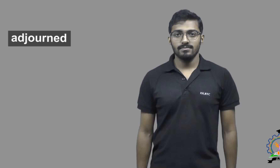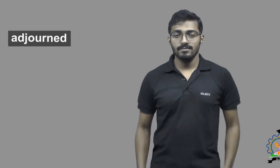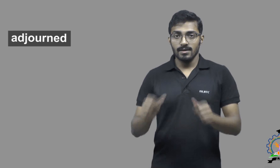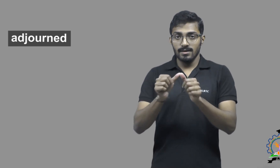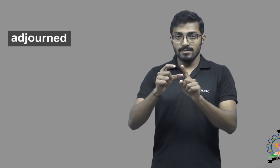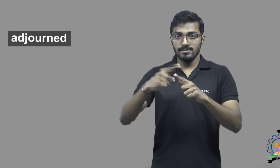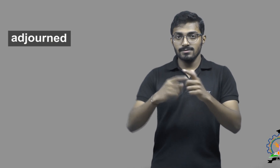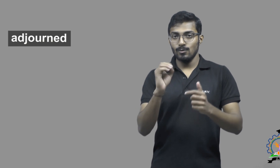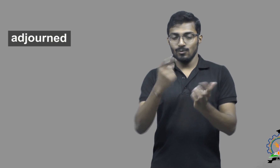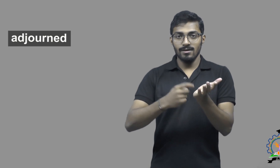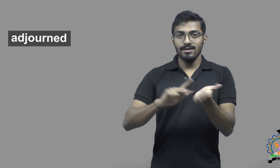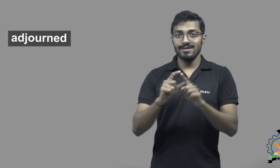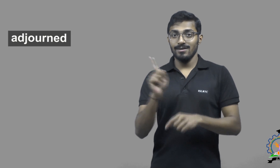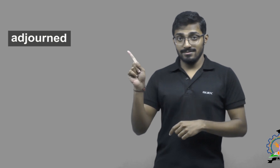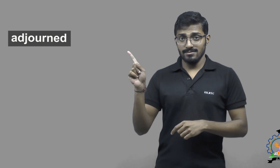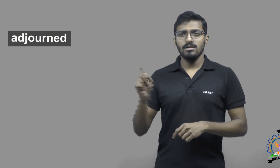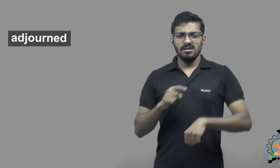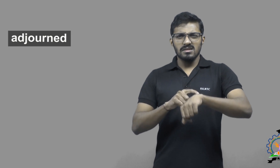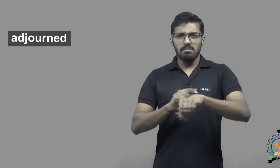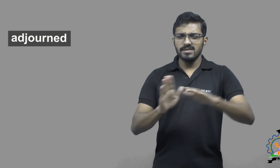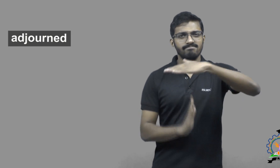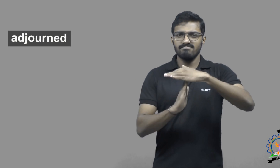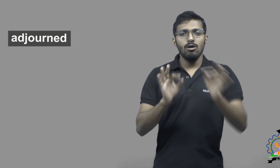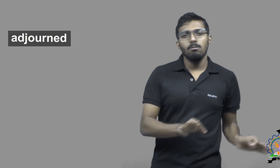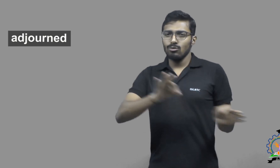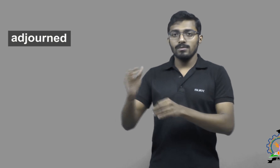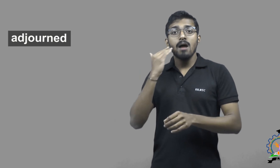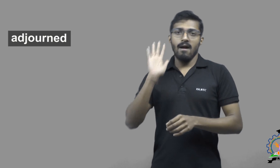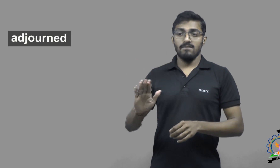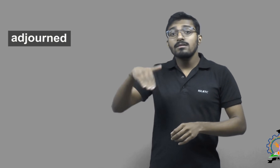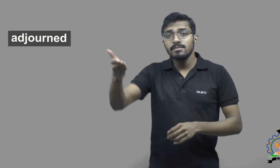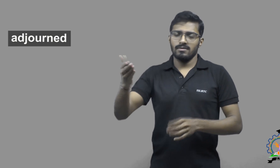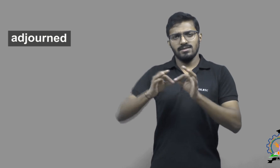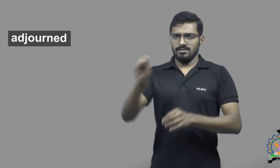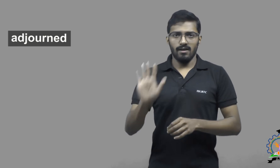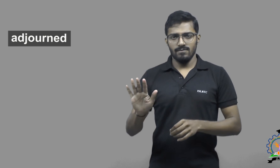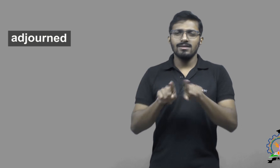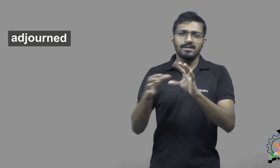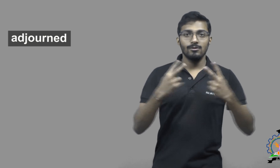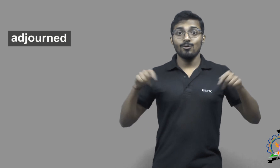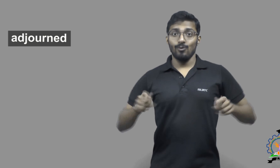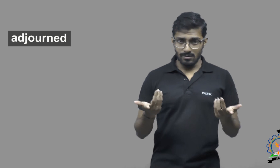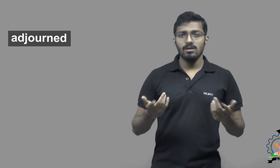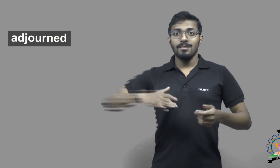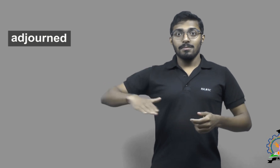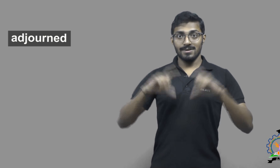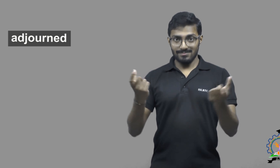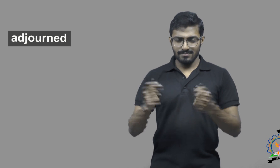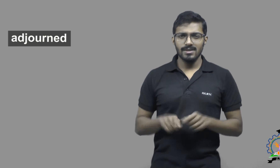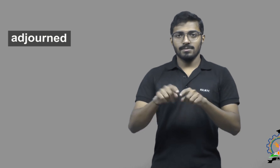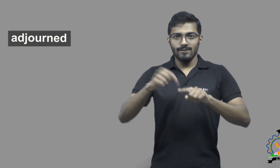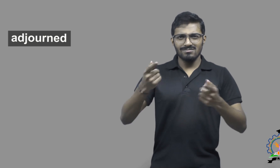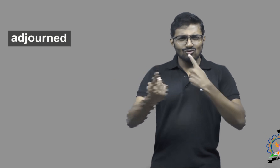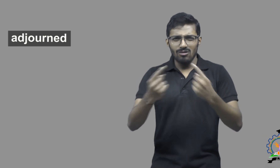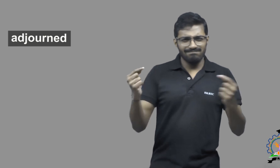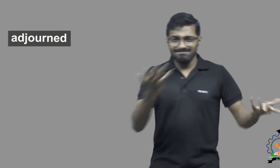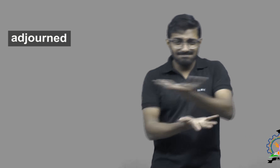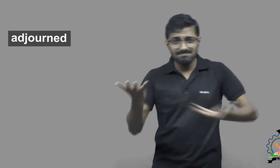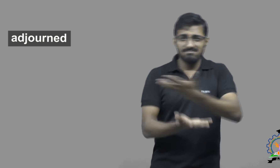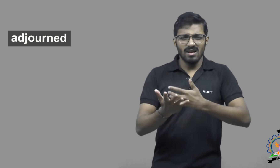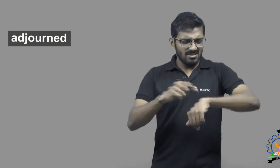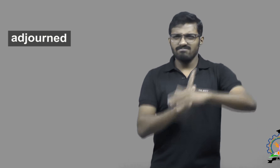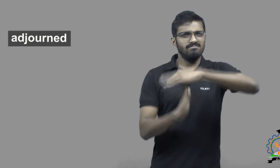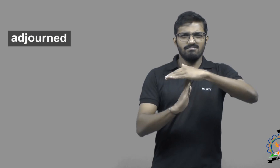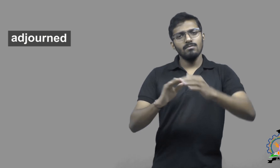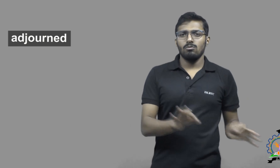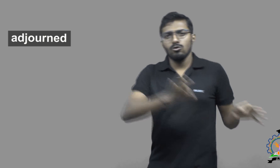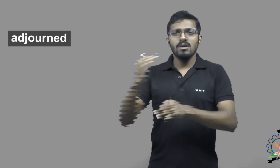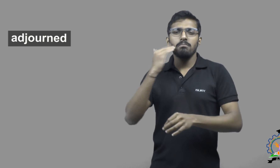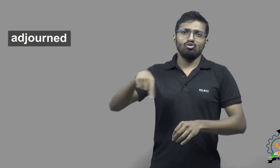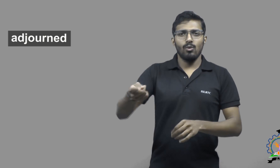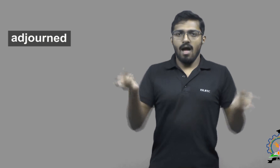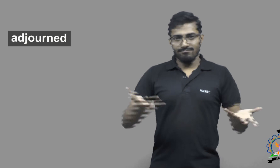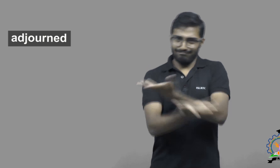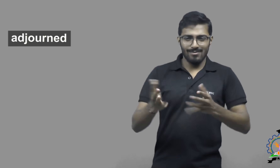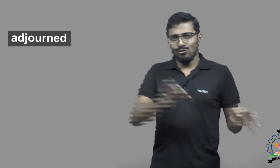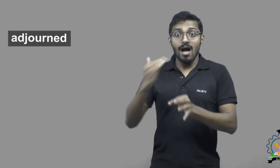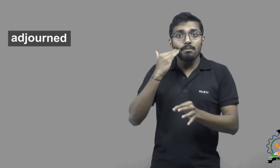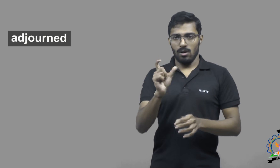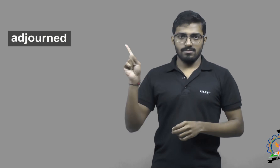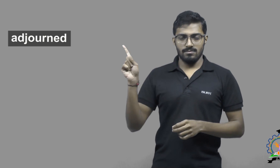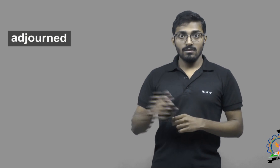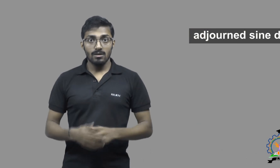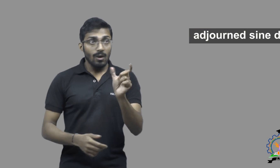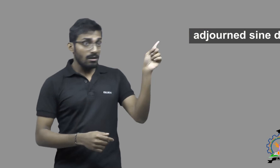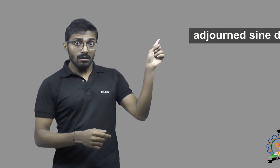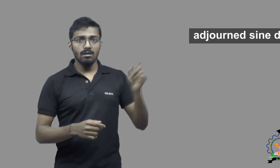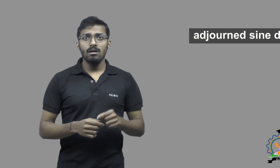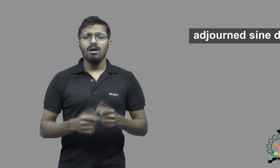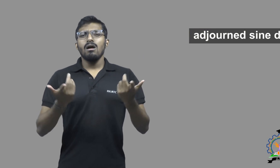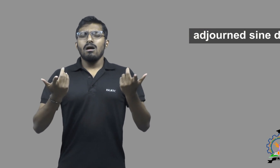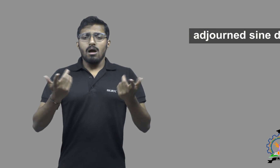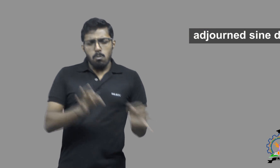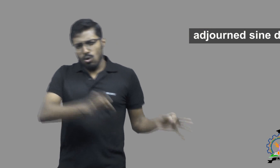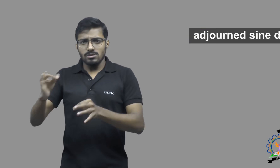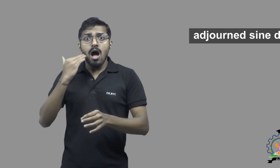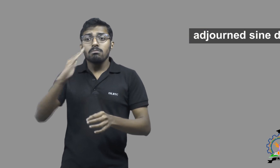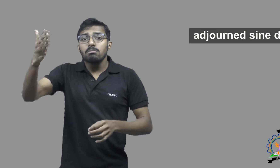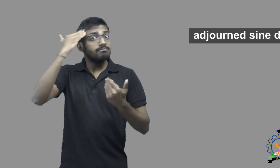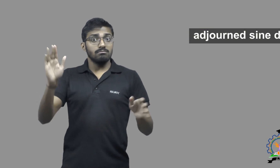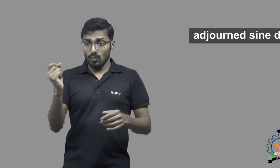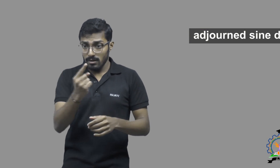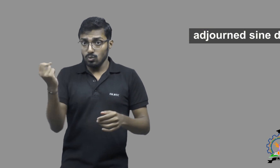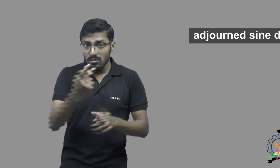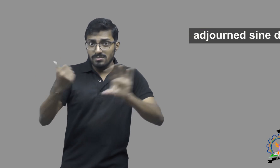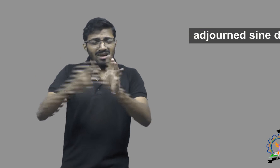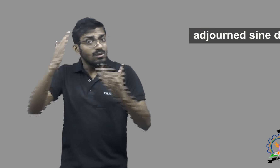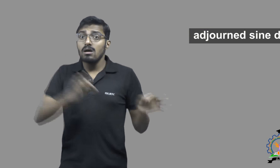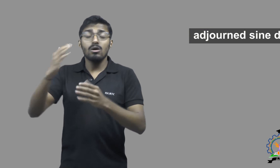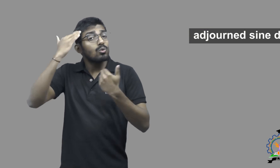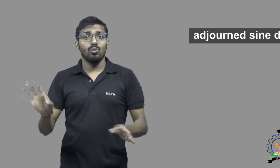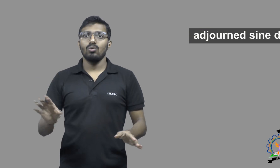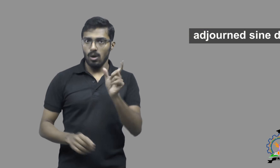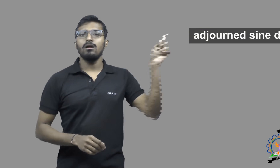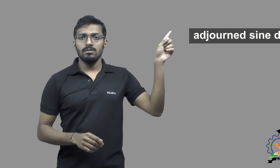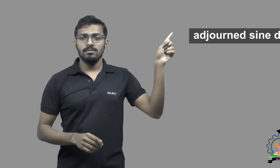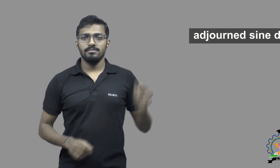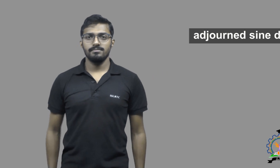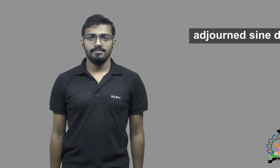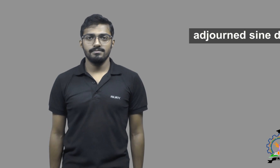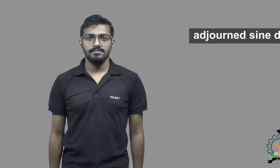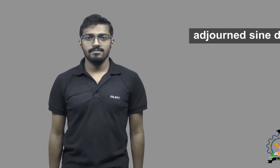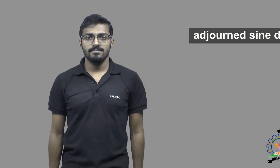Adjourned and Adjourned sine die